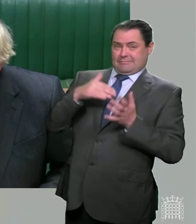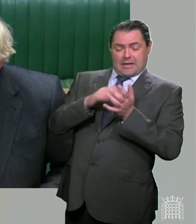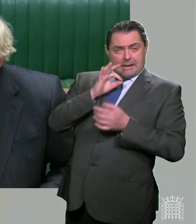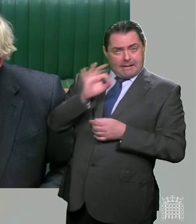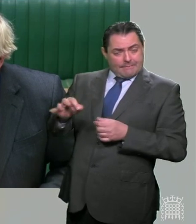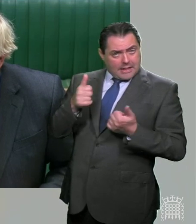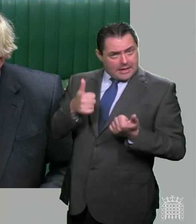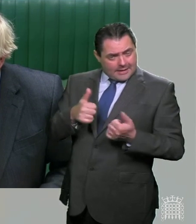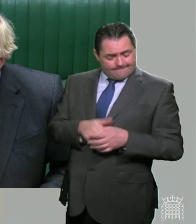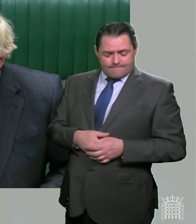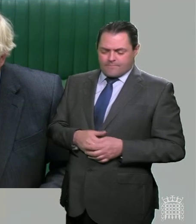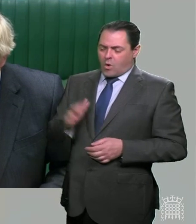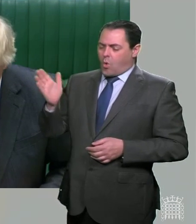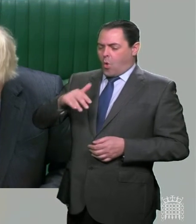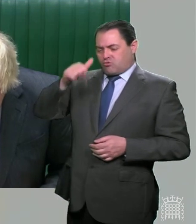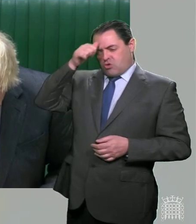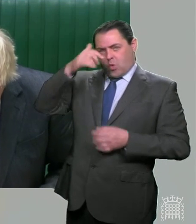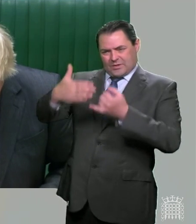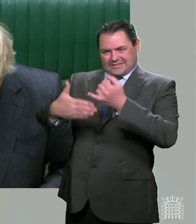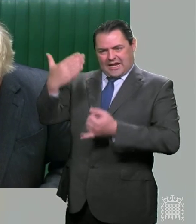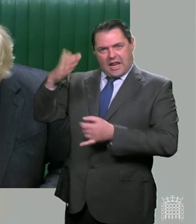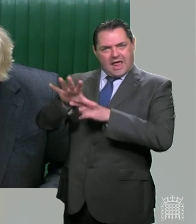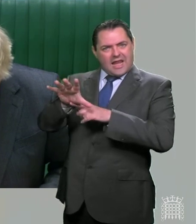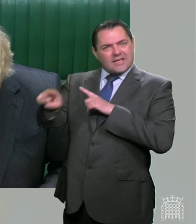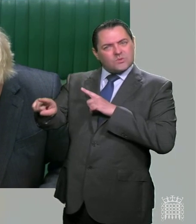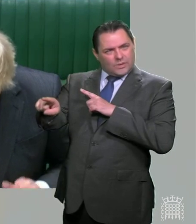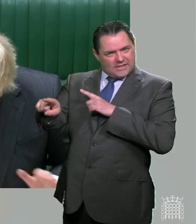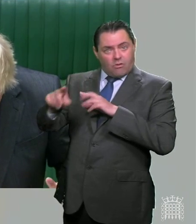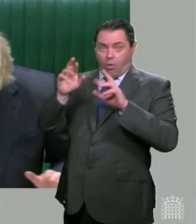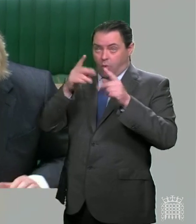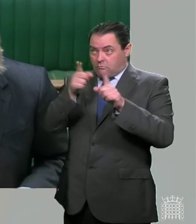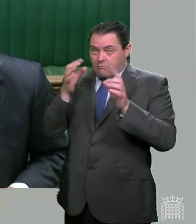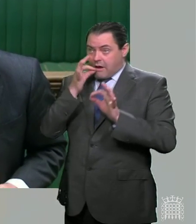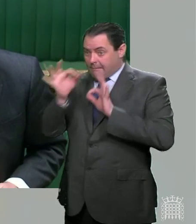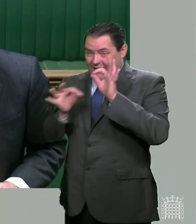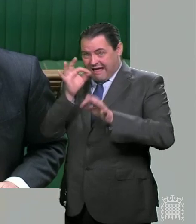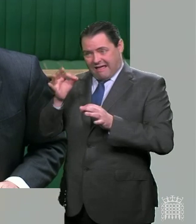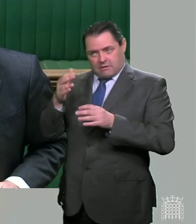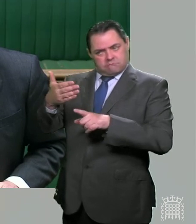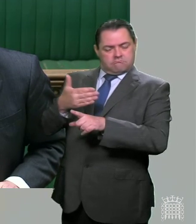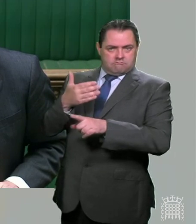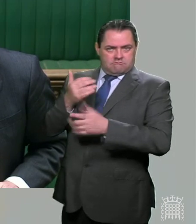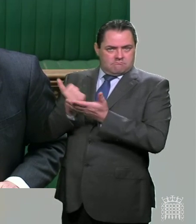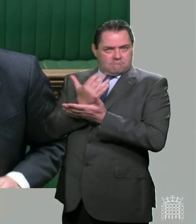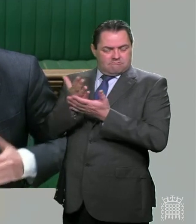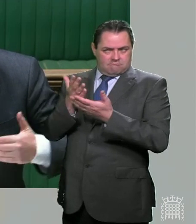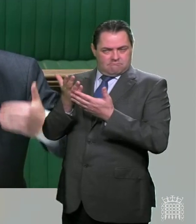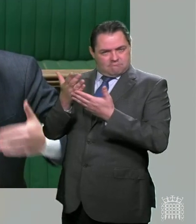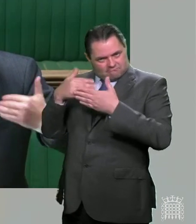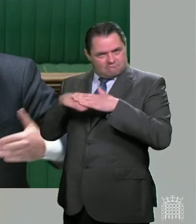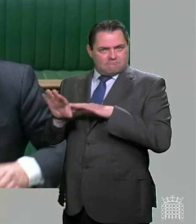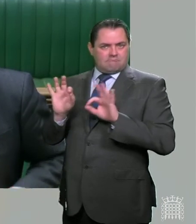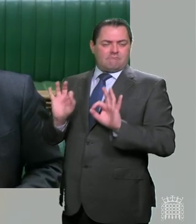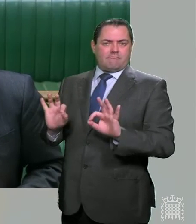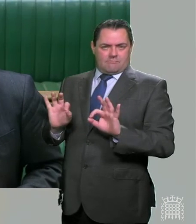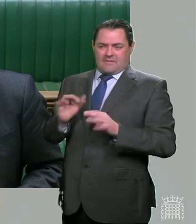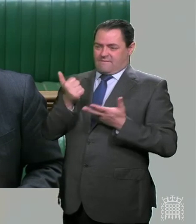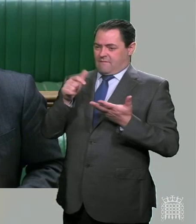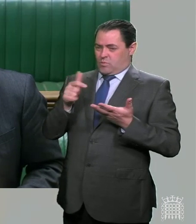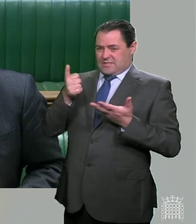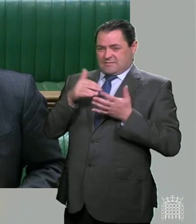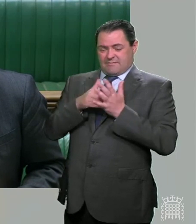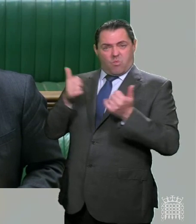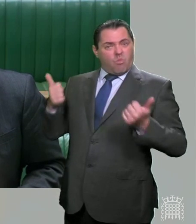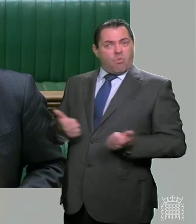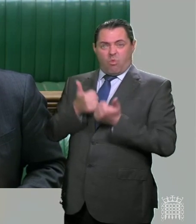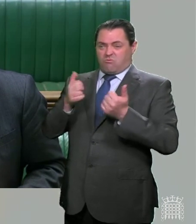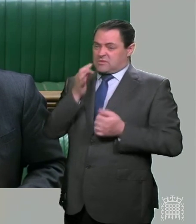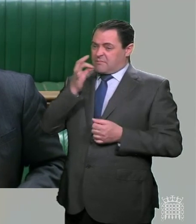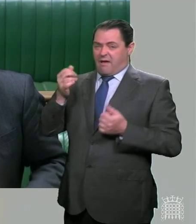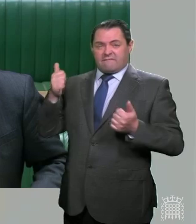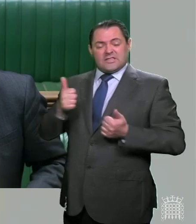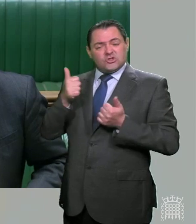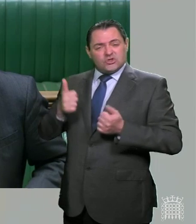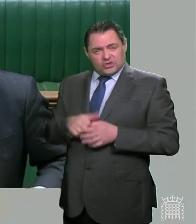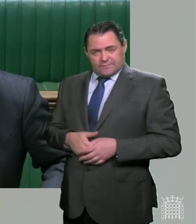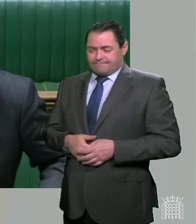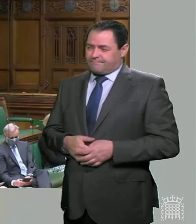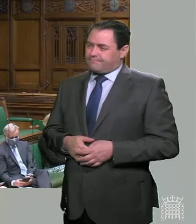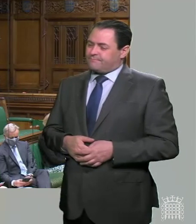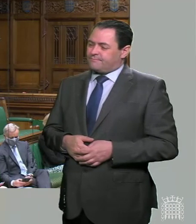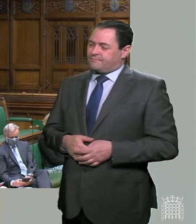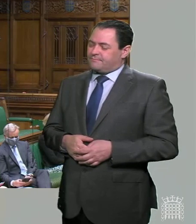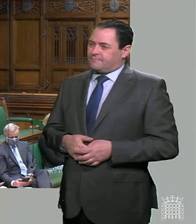Everybody knows what the deadline is. I hope people will come forward and do what 5.6 million other people have already done.